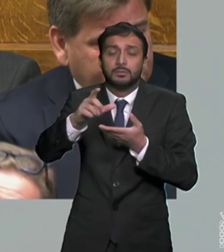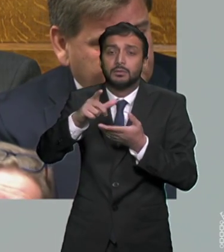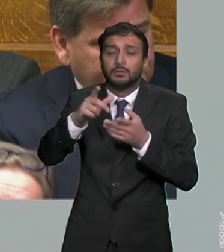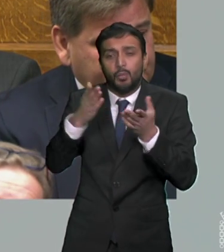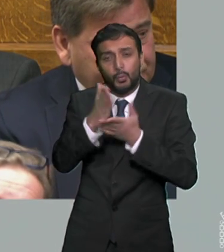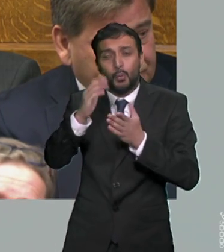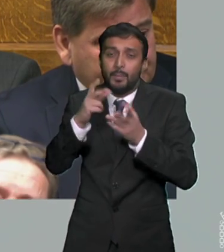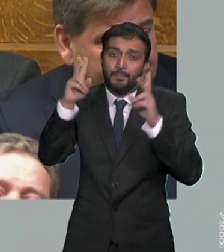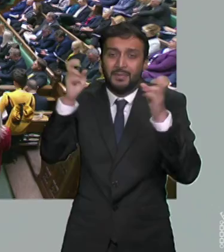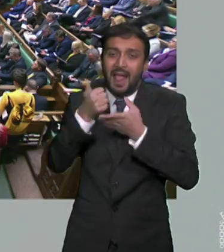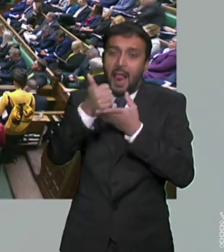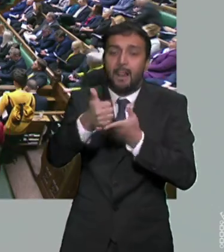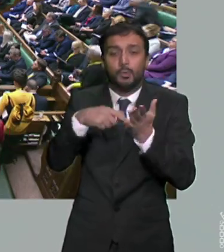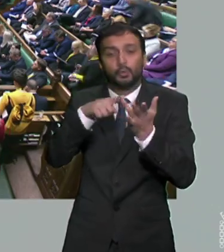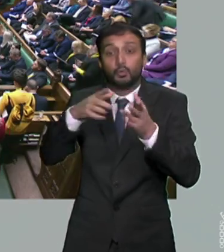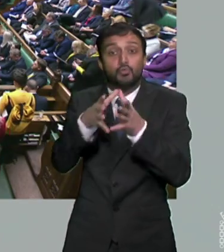I look forward to working with him on that.